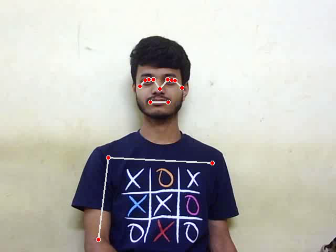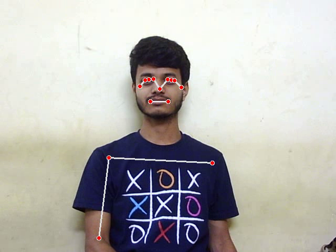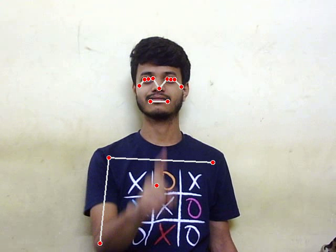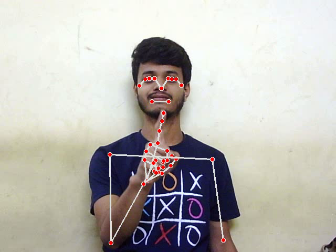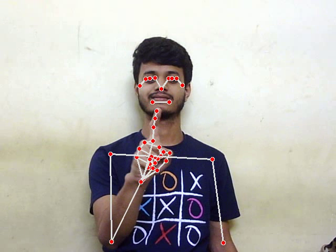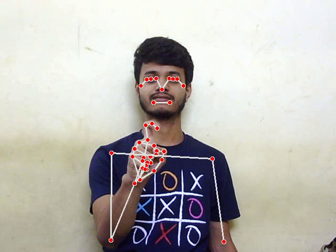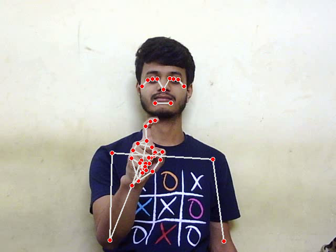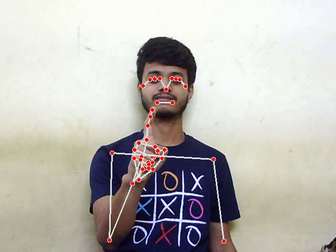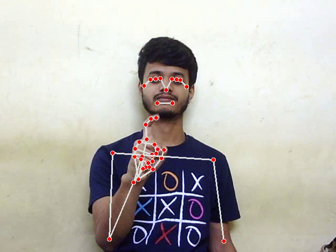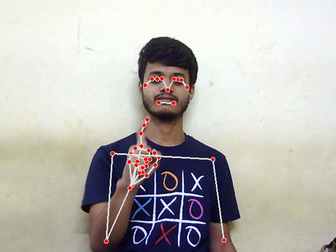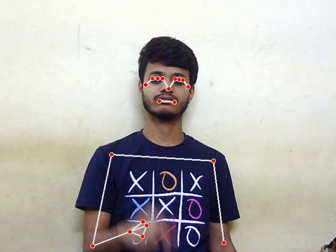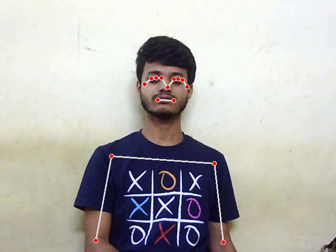question